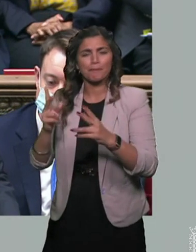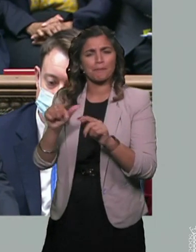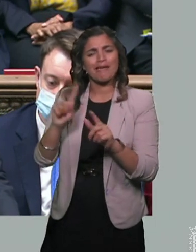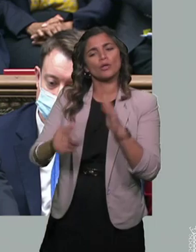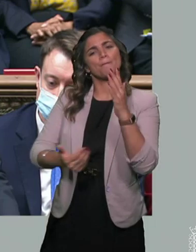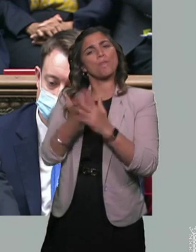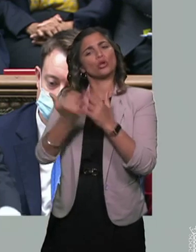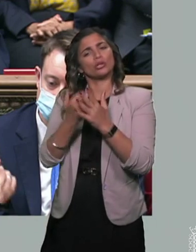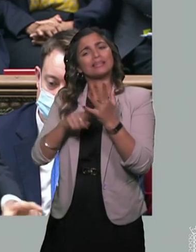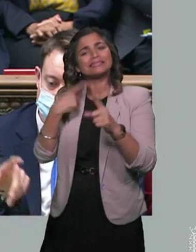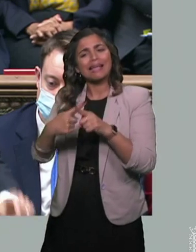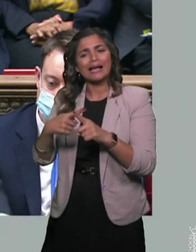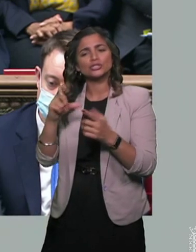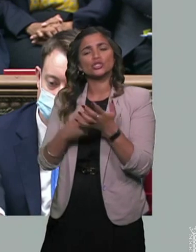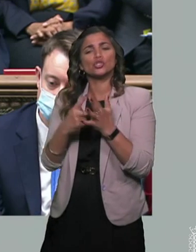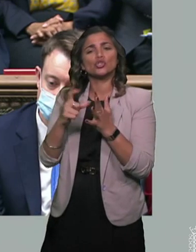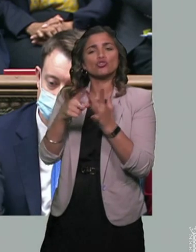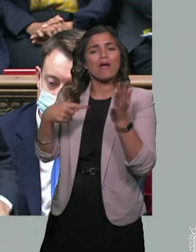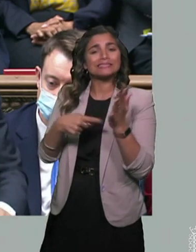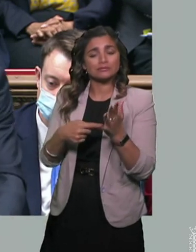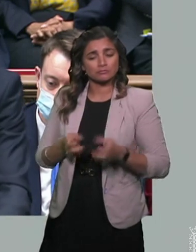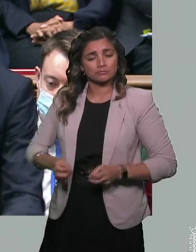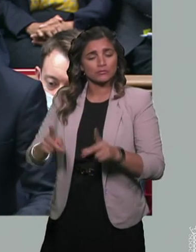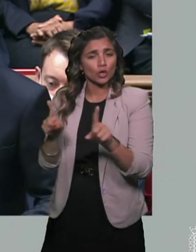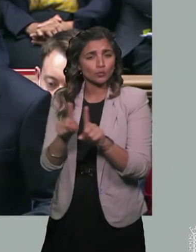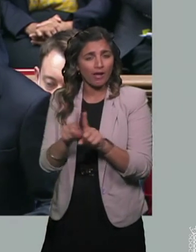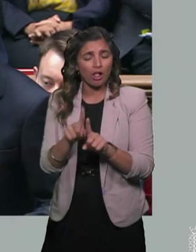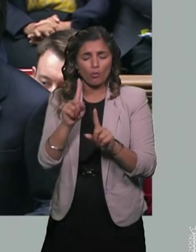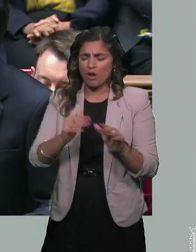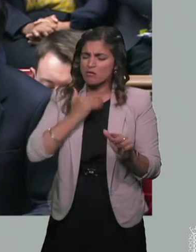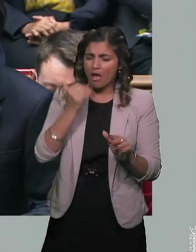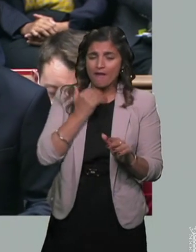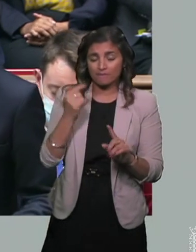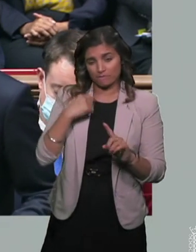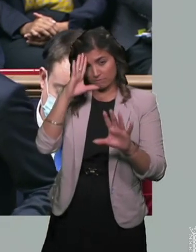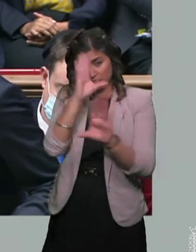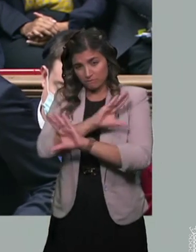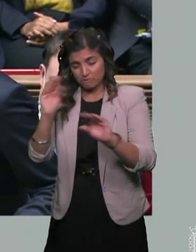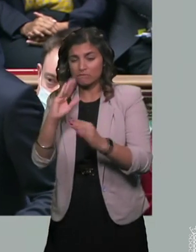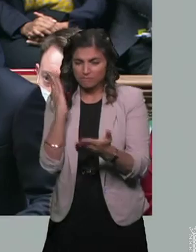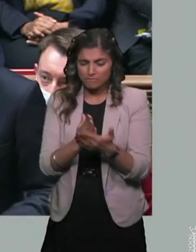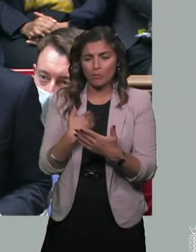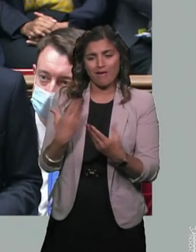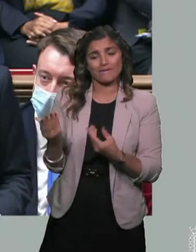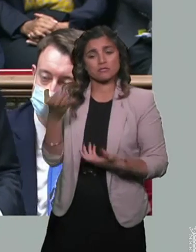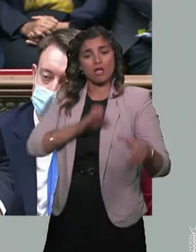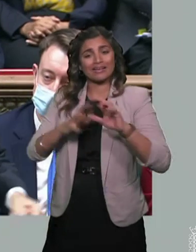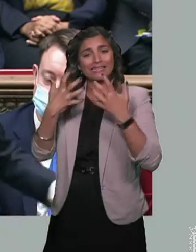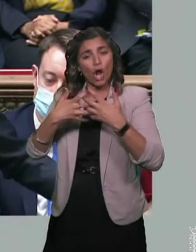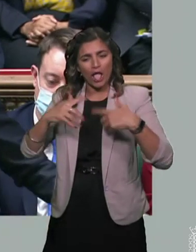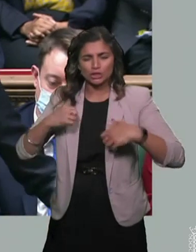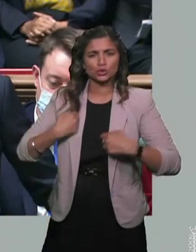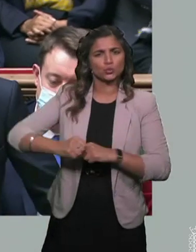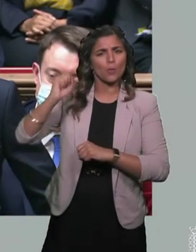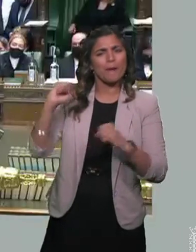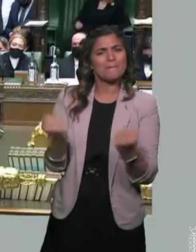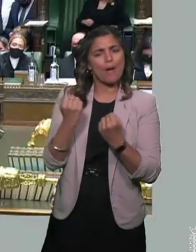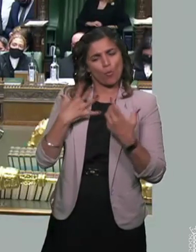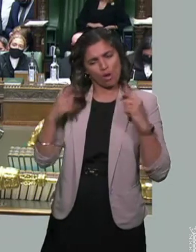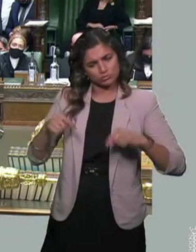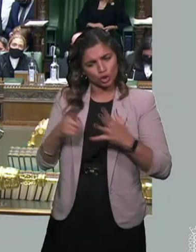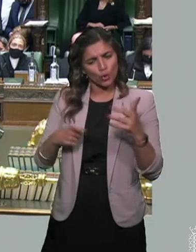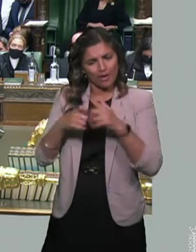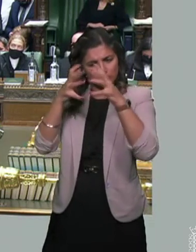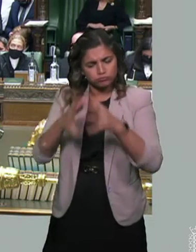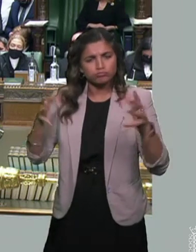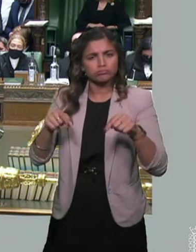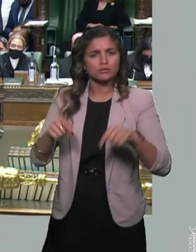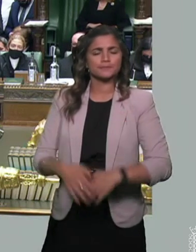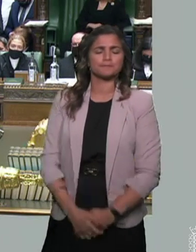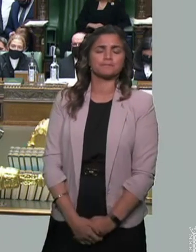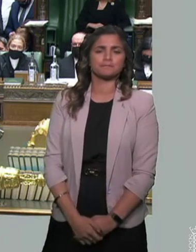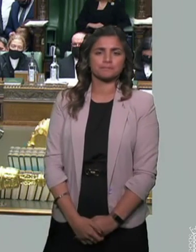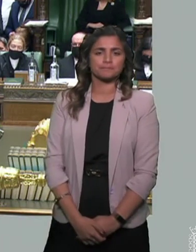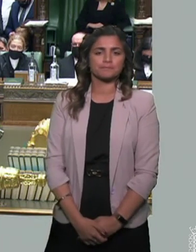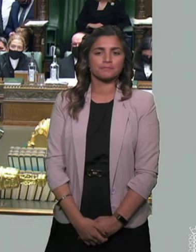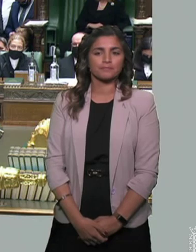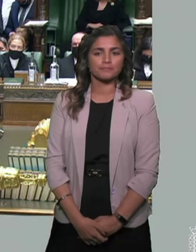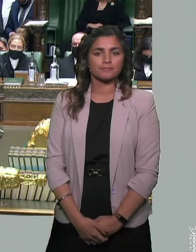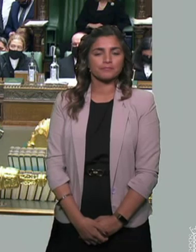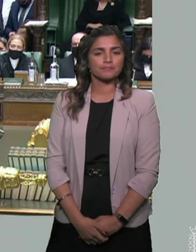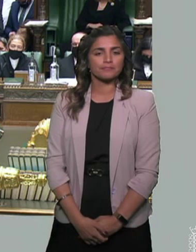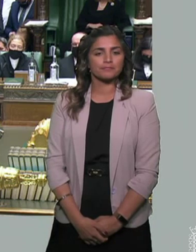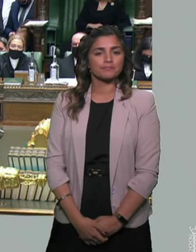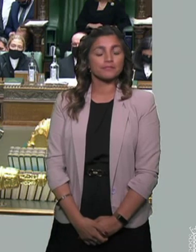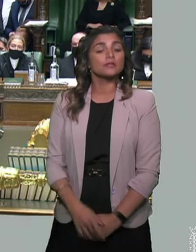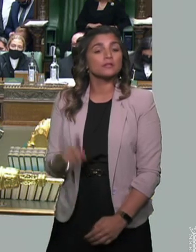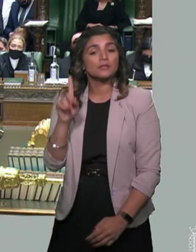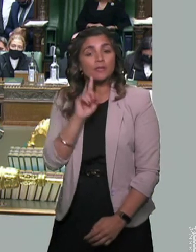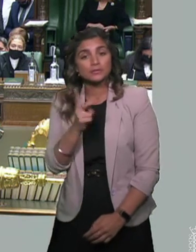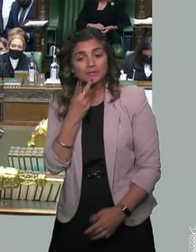R&D tax credits regime—enough action to prove the hypothesis that we are making this country a science and technology superpower.